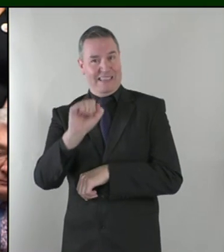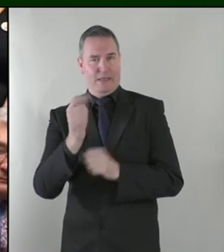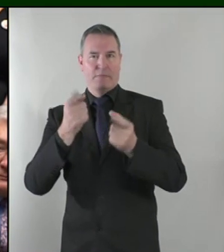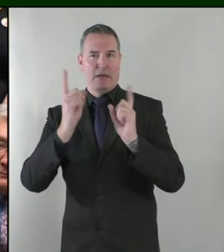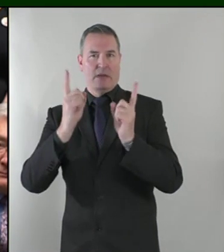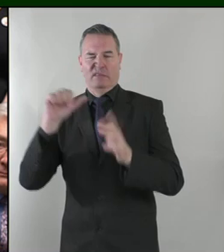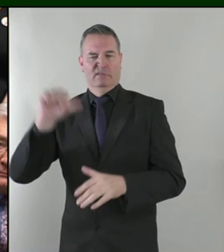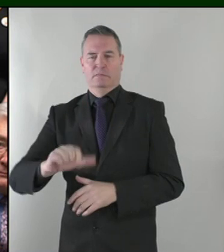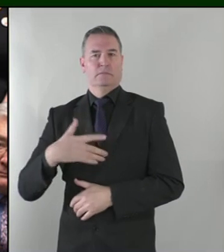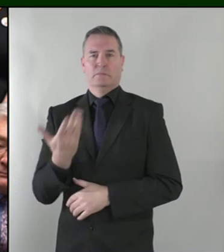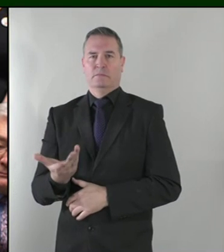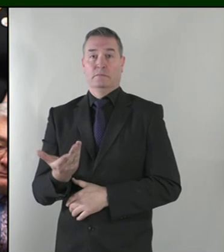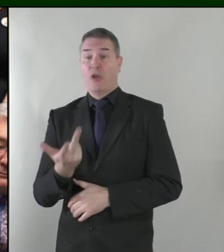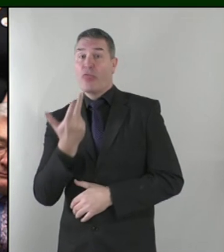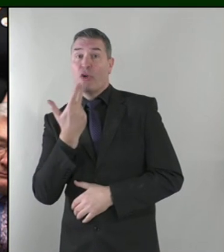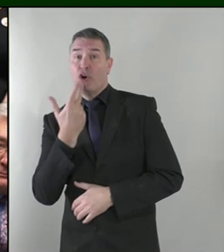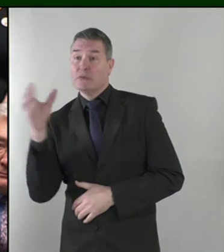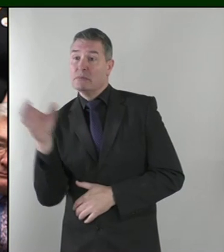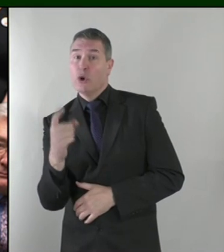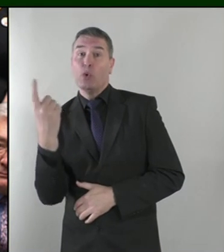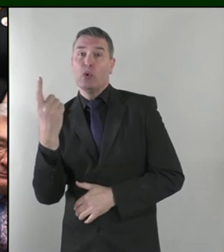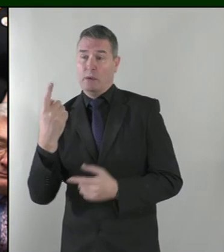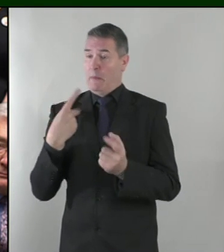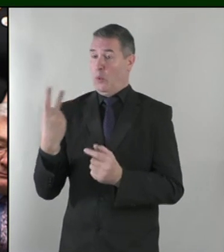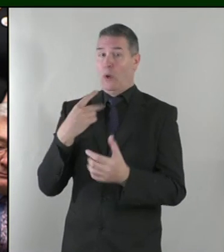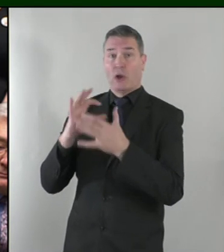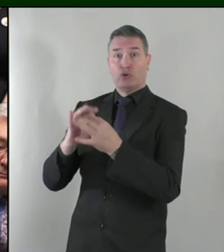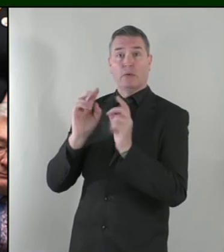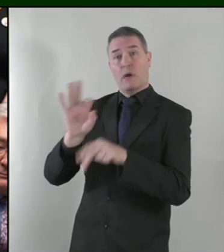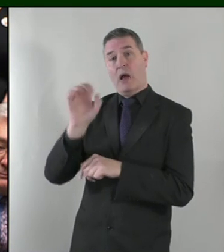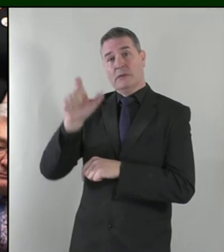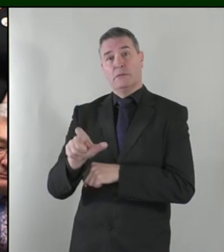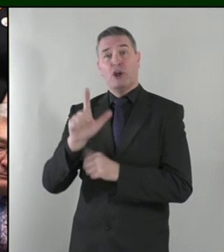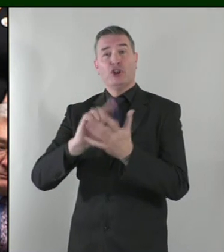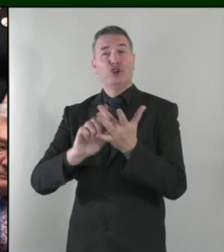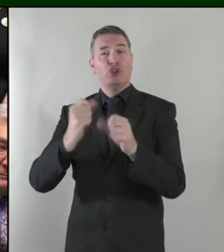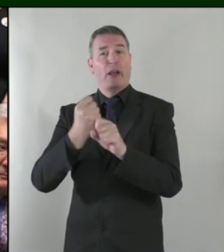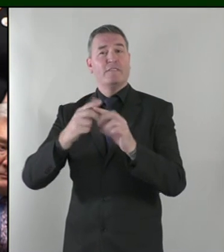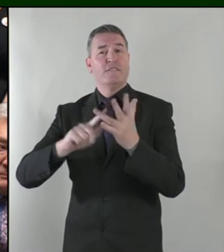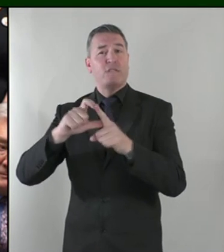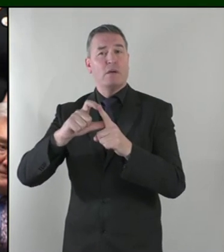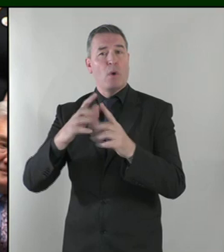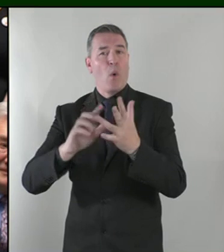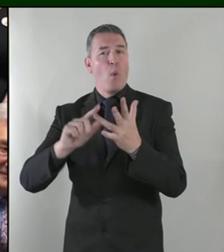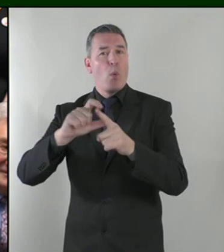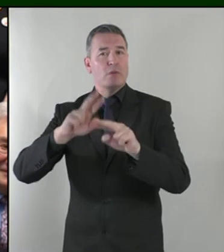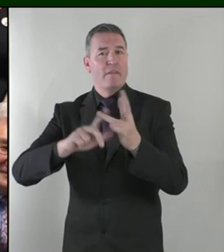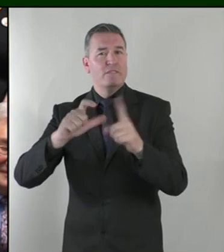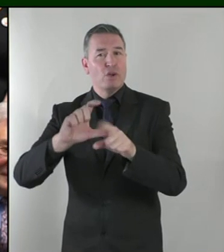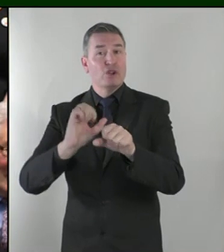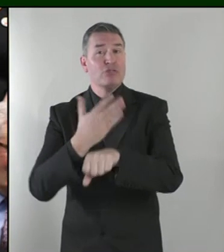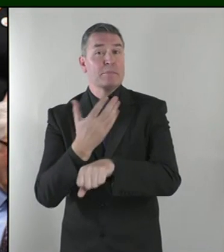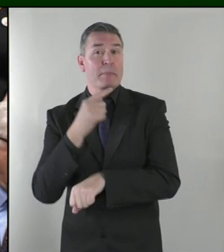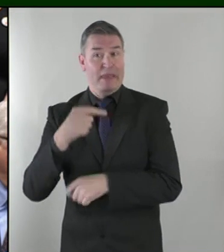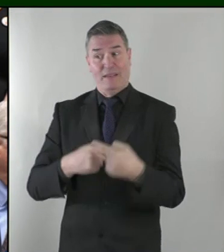It might be third time lucky if we make a joint approach to the right honourable Member for Chingford and Woodford Green—perhaps he would like to take on that job.